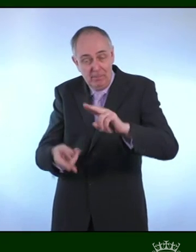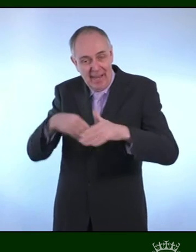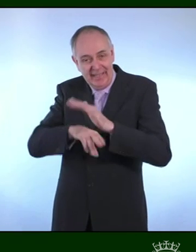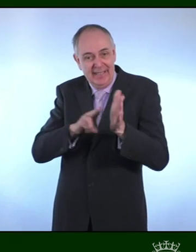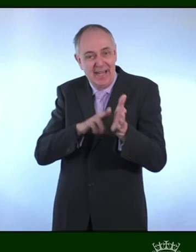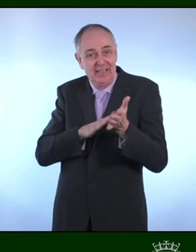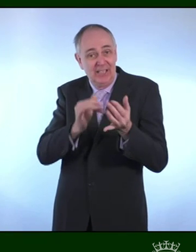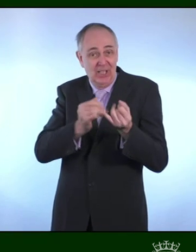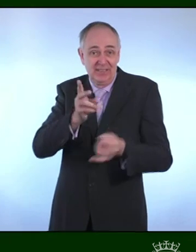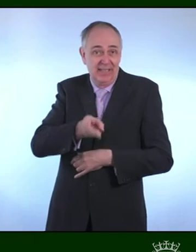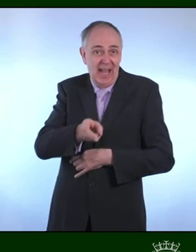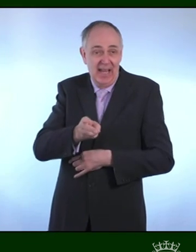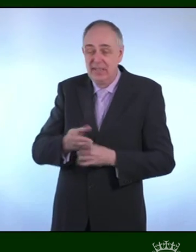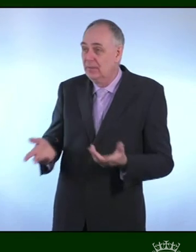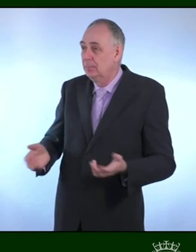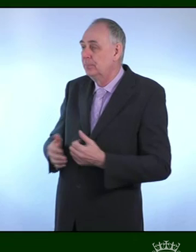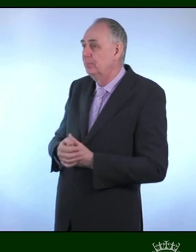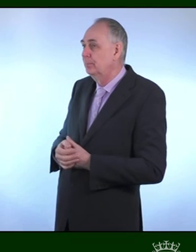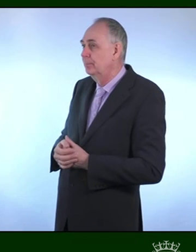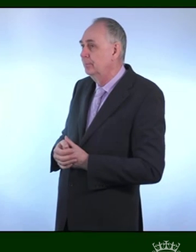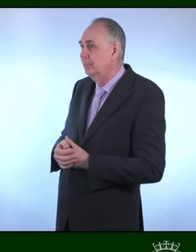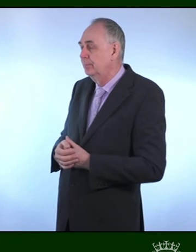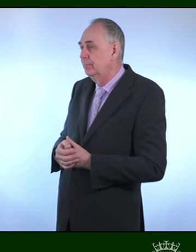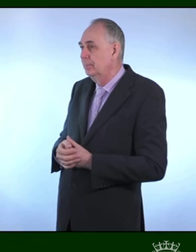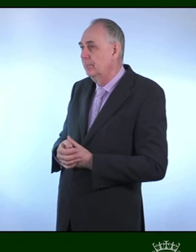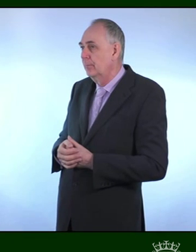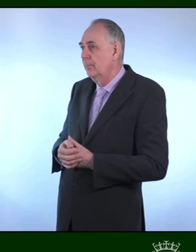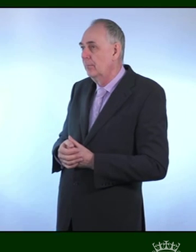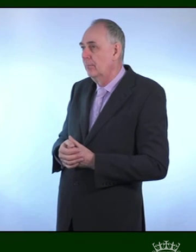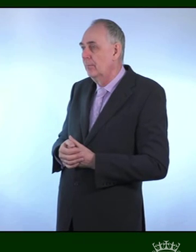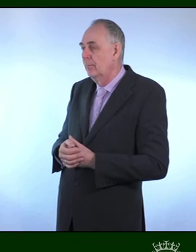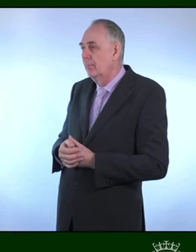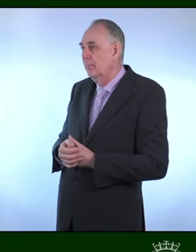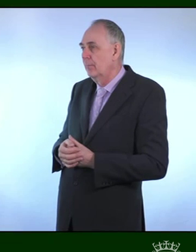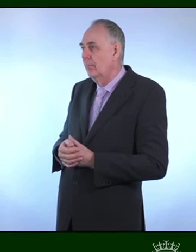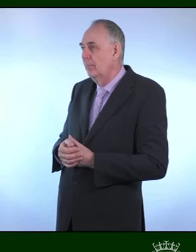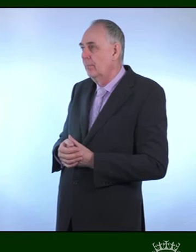I pay tribute to every one of them, some of whom, if I may say, are in this House of Commons.